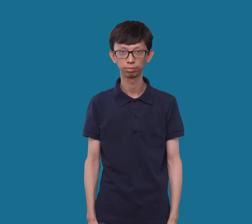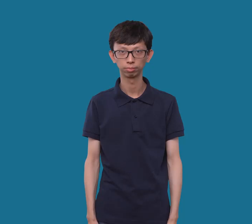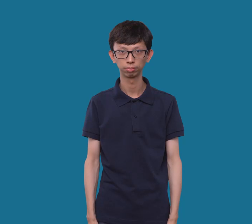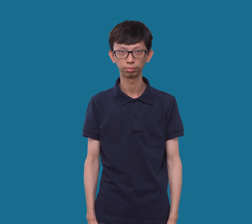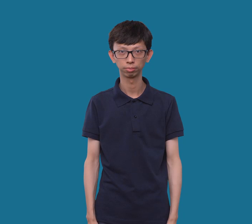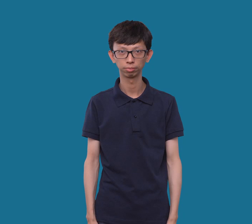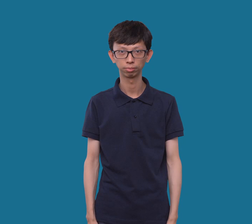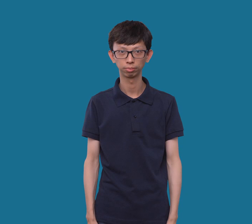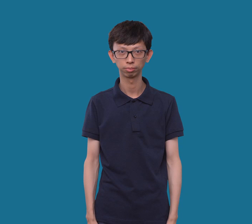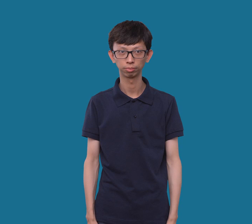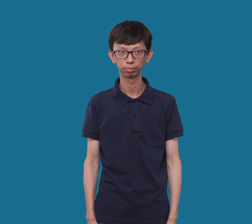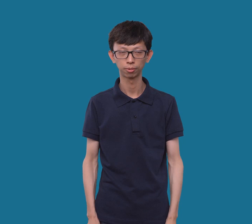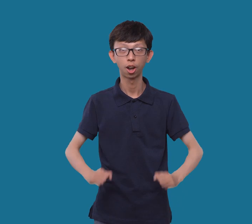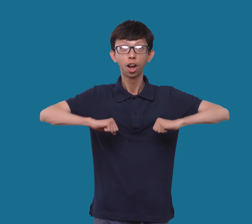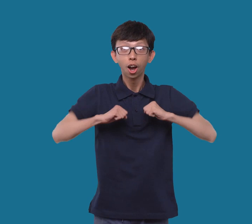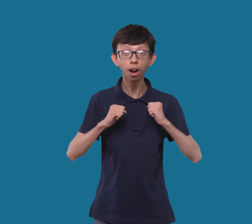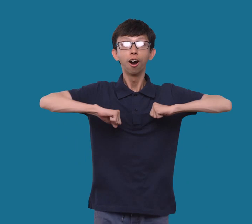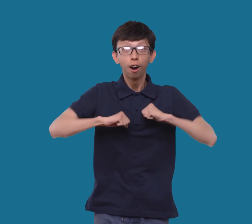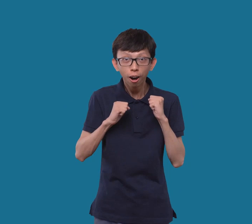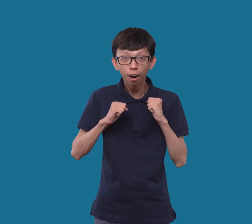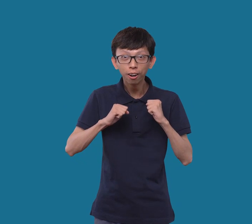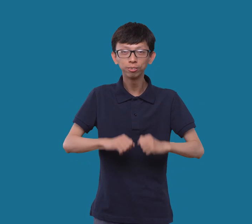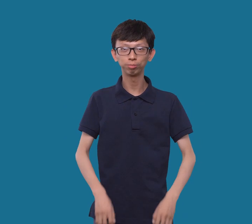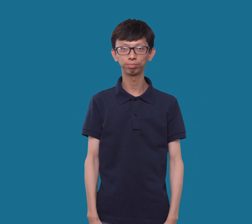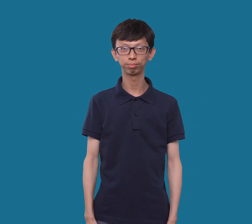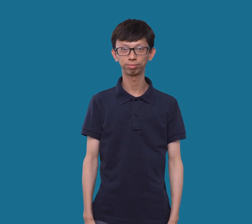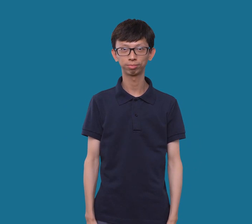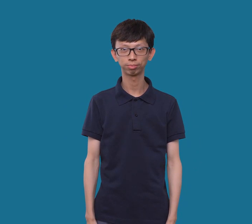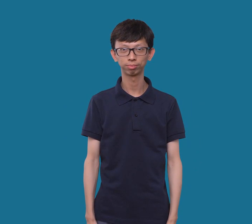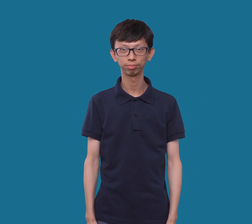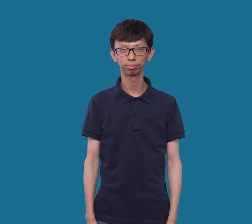gáy